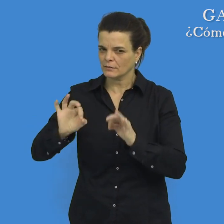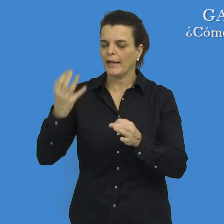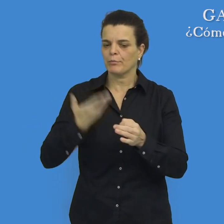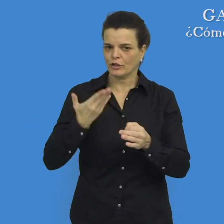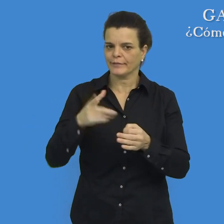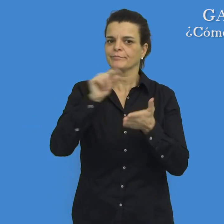importar